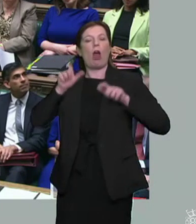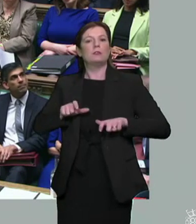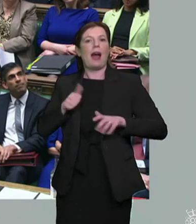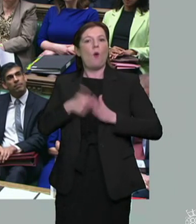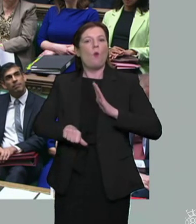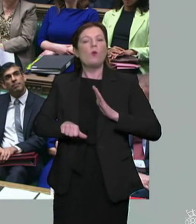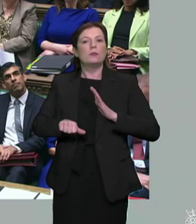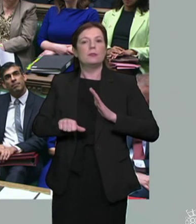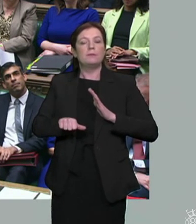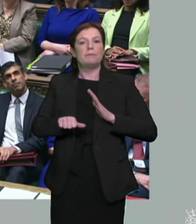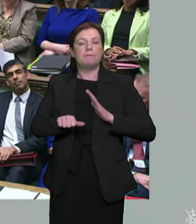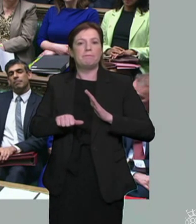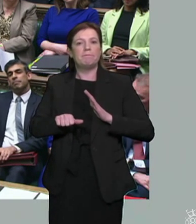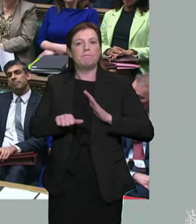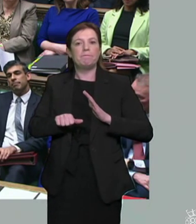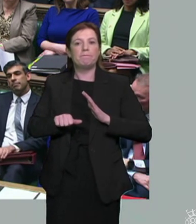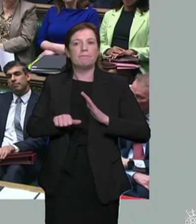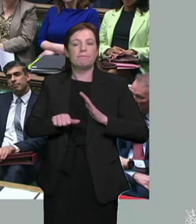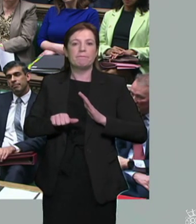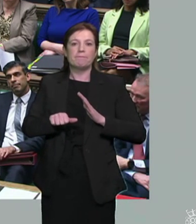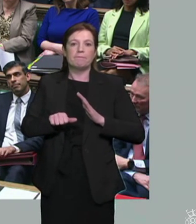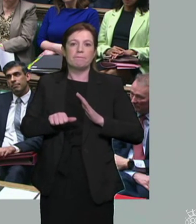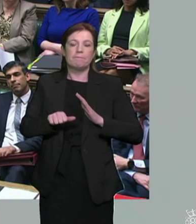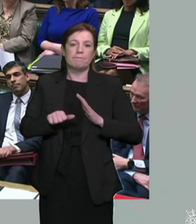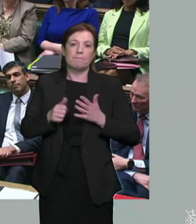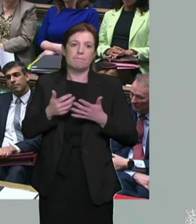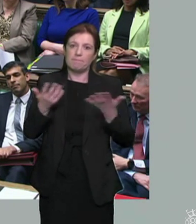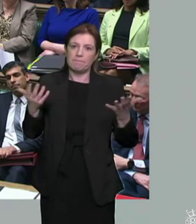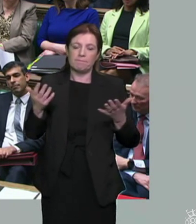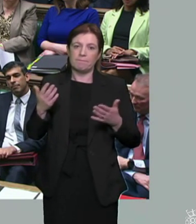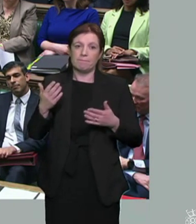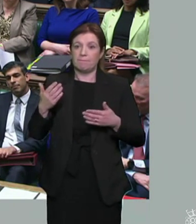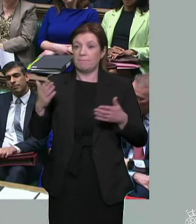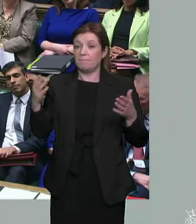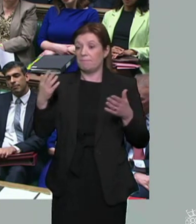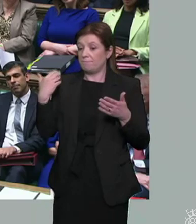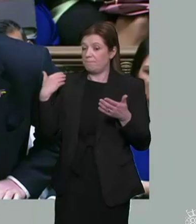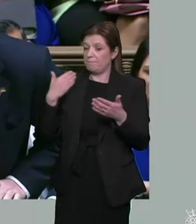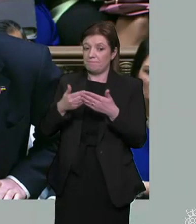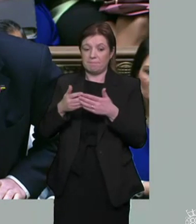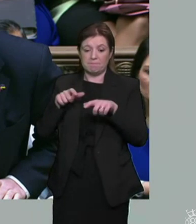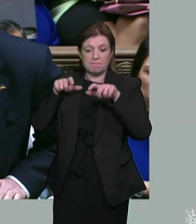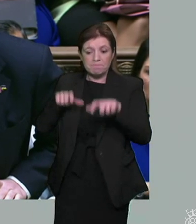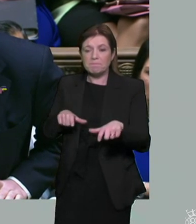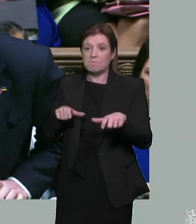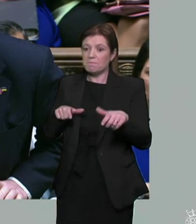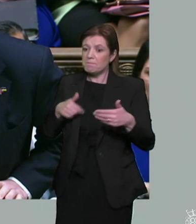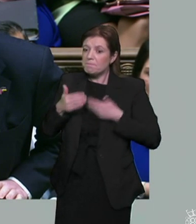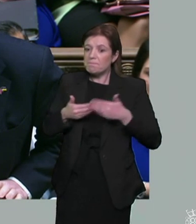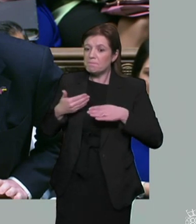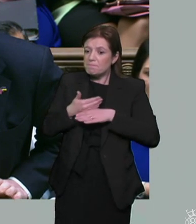That plunged this country into the biggest, deepest loss of output than we have seen in our lifetimes.